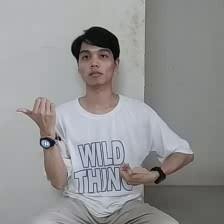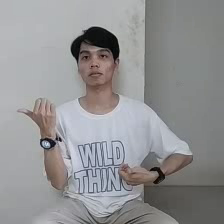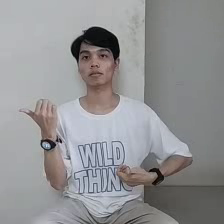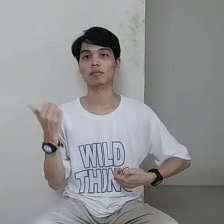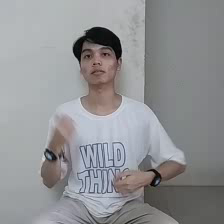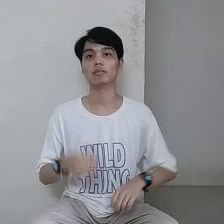Kết hôn